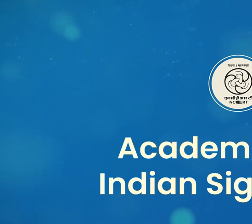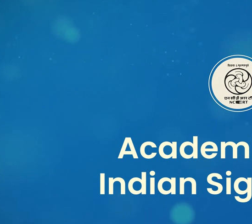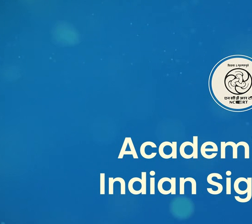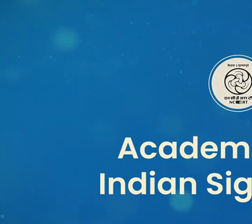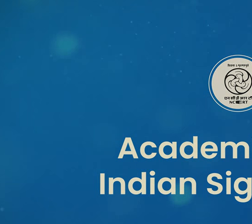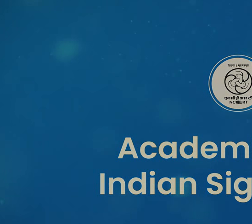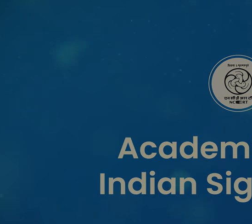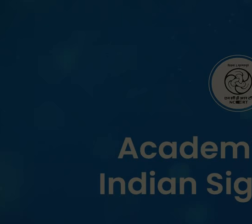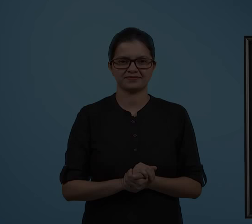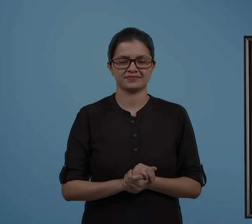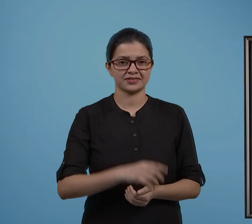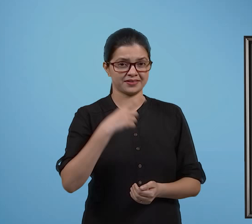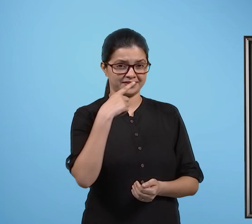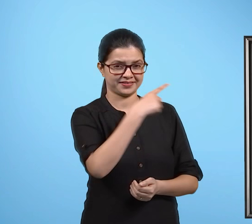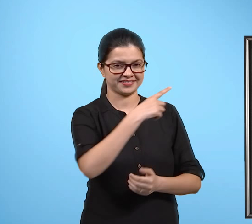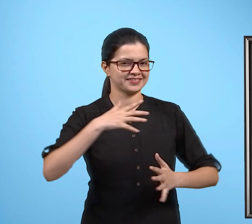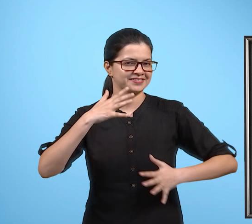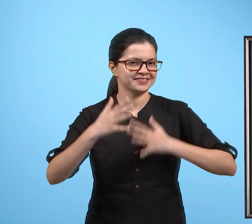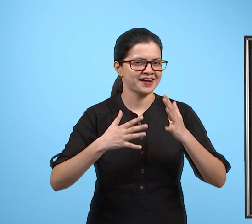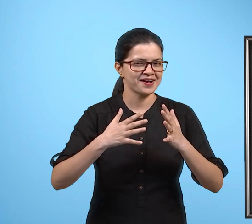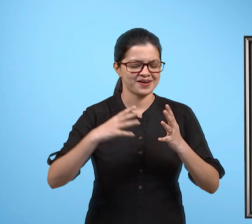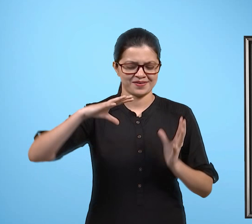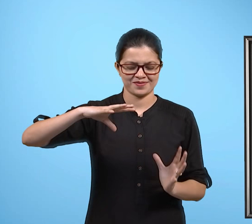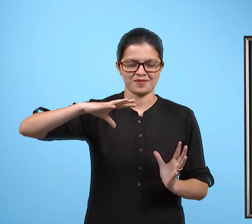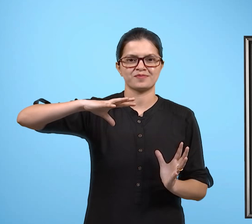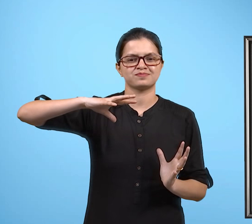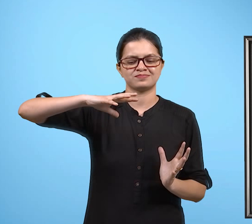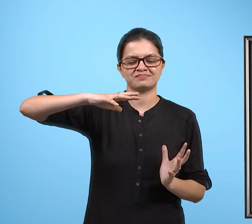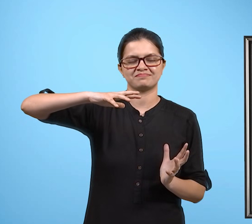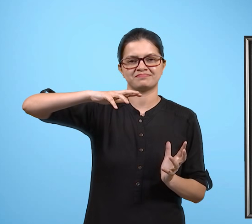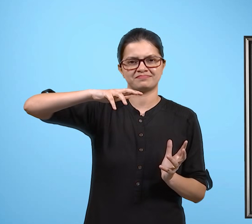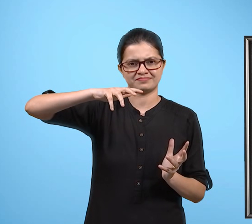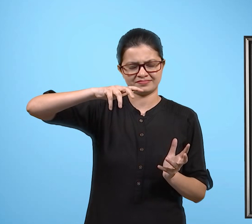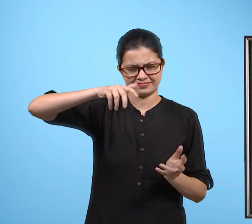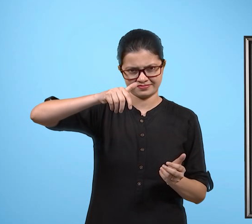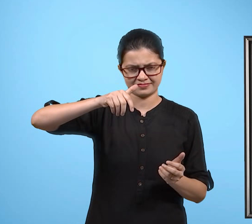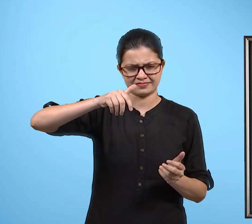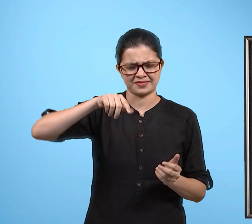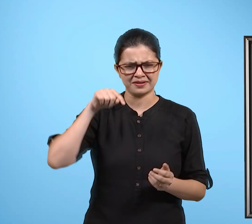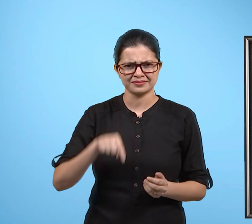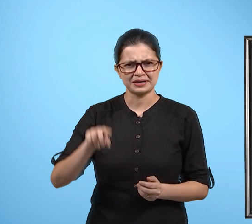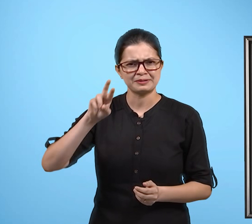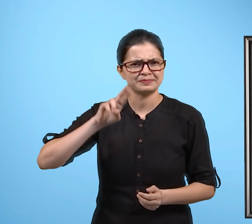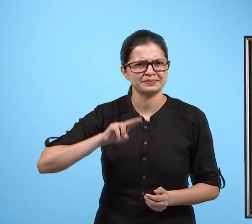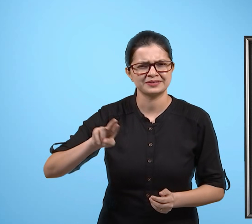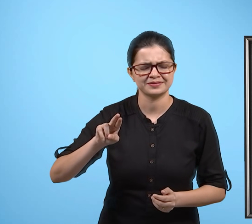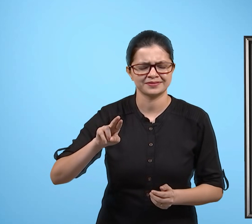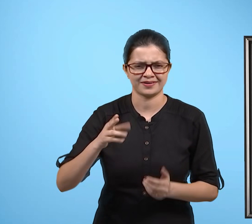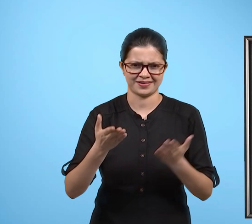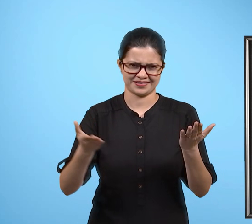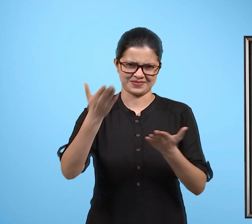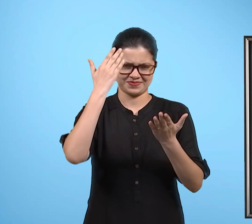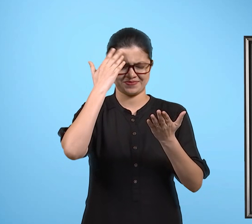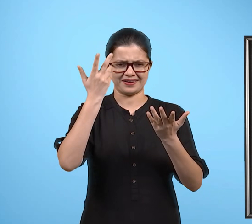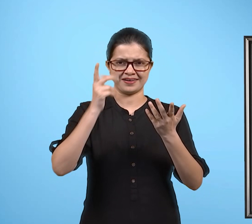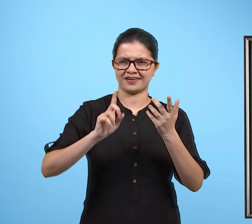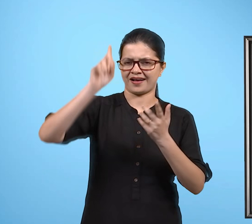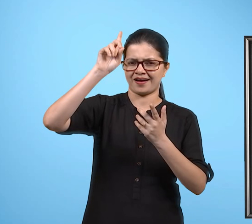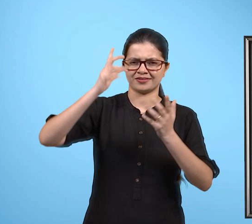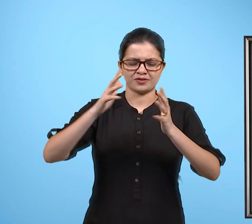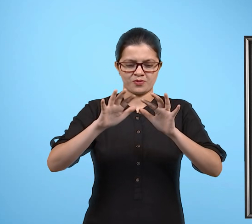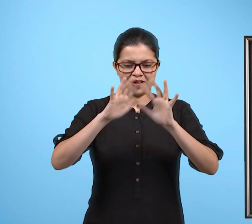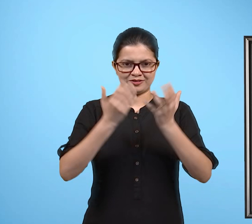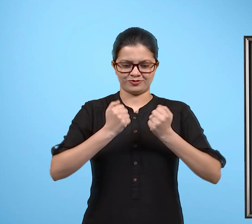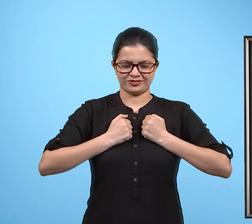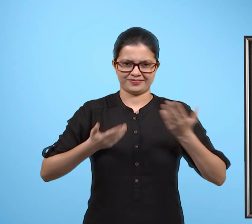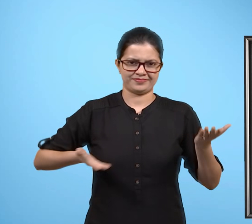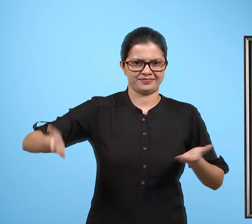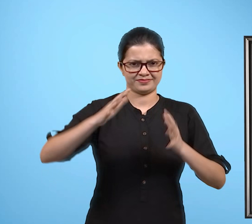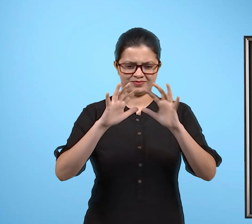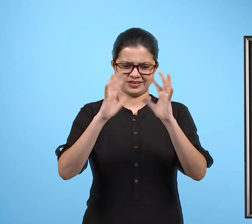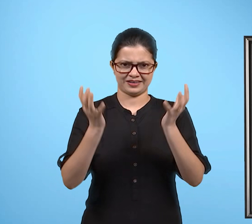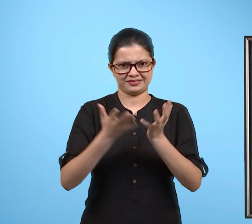Rotation (of earth) The earth has two types of motions,